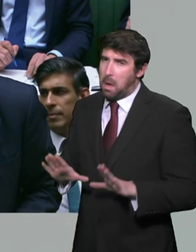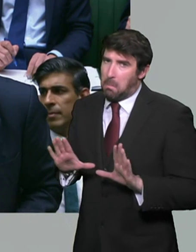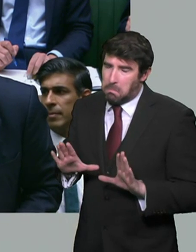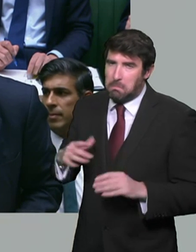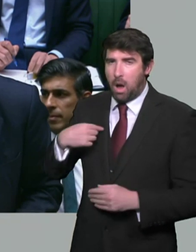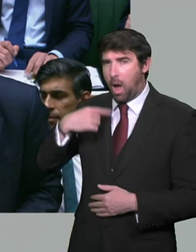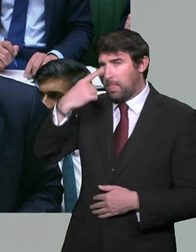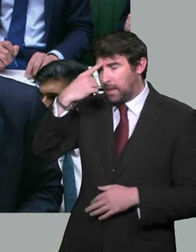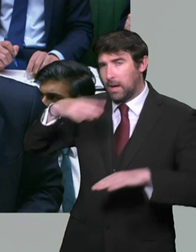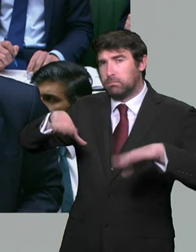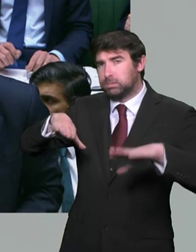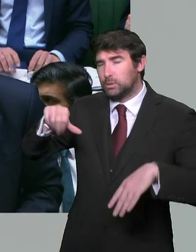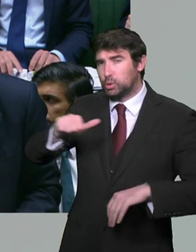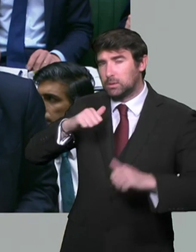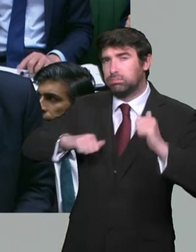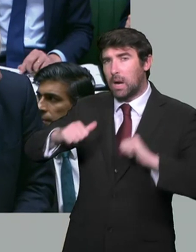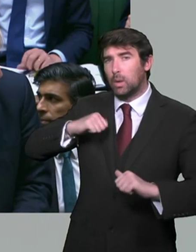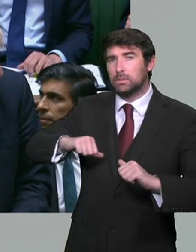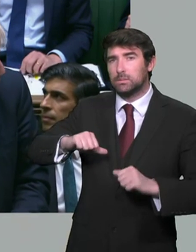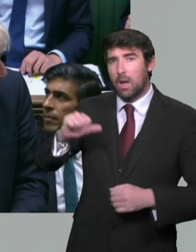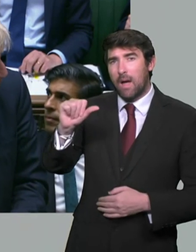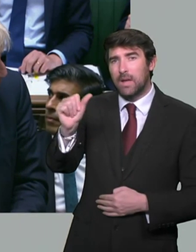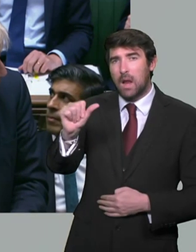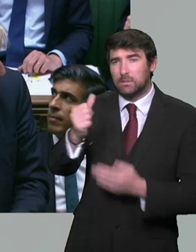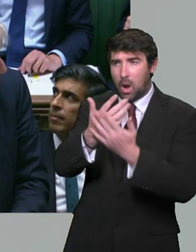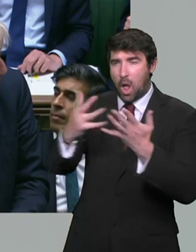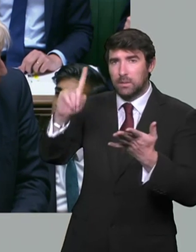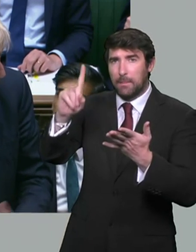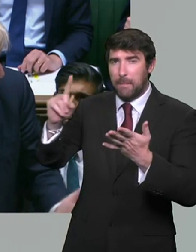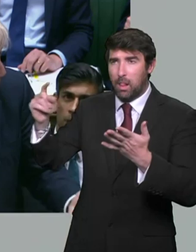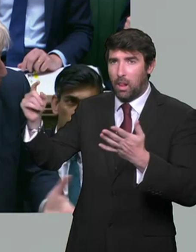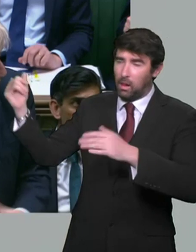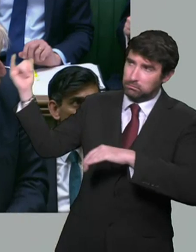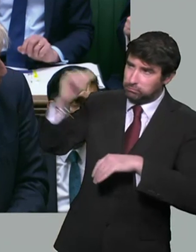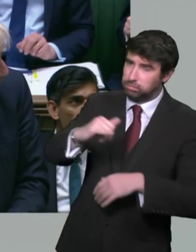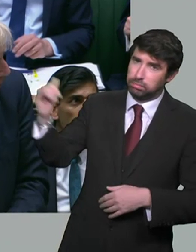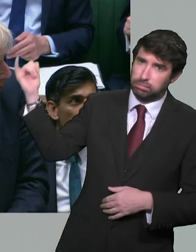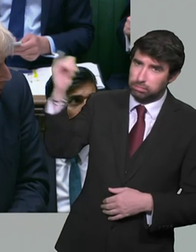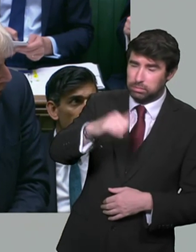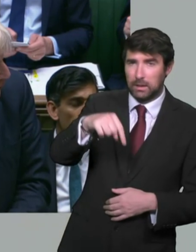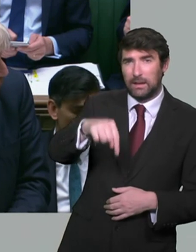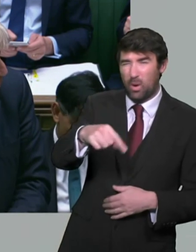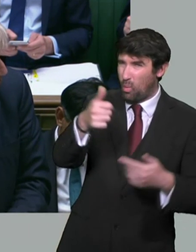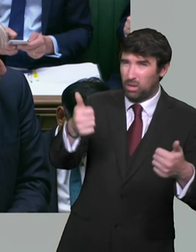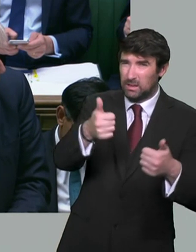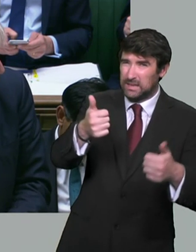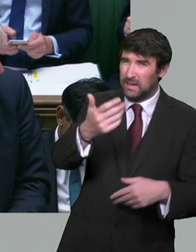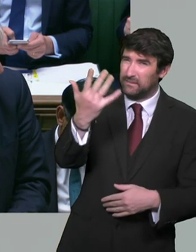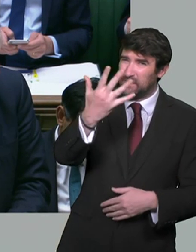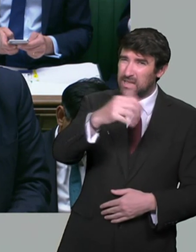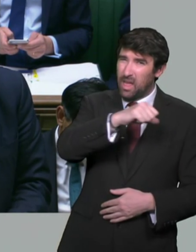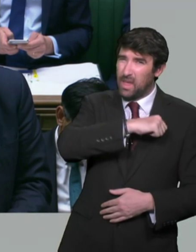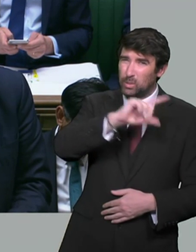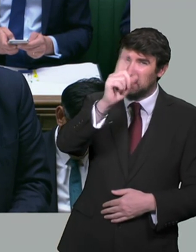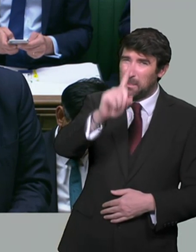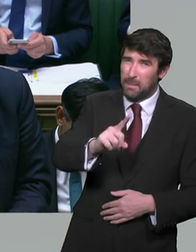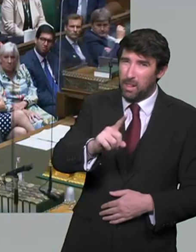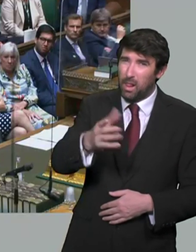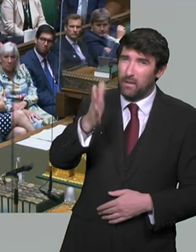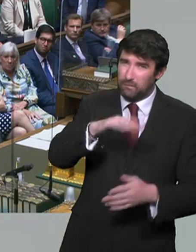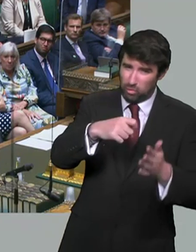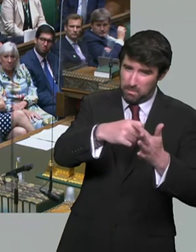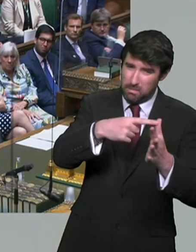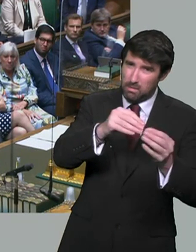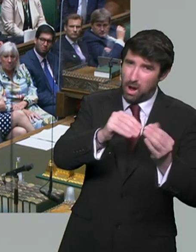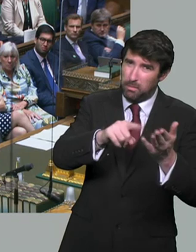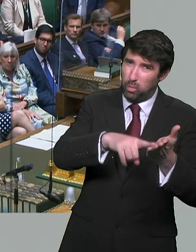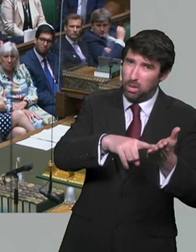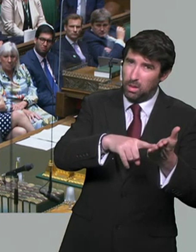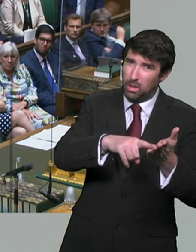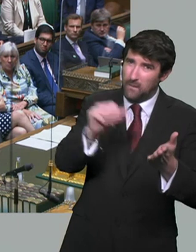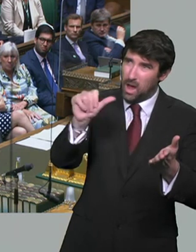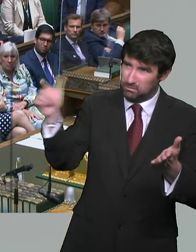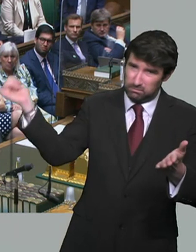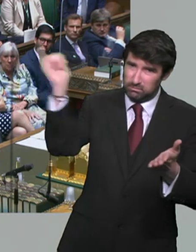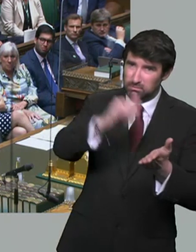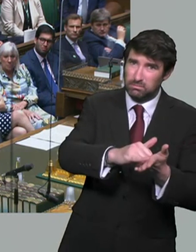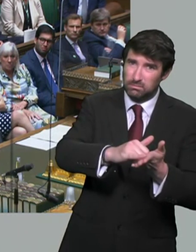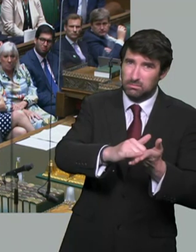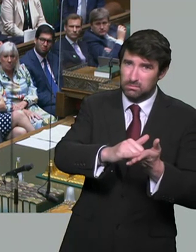Operation Warm Welcome continues, and as I speak, we have already received more than 15,000 people from the Kabul airlift, the biggest exercise that this country has undertaken.